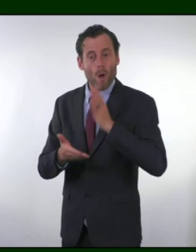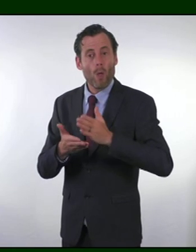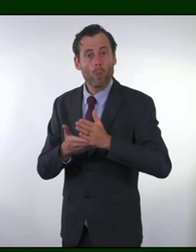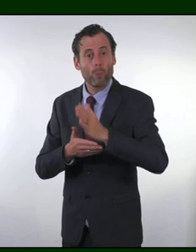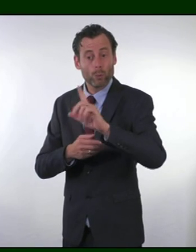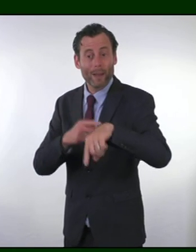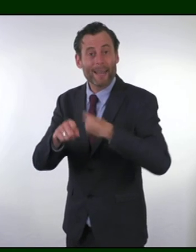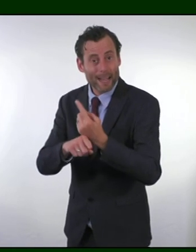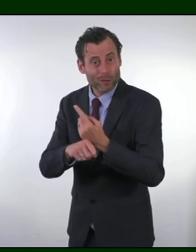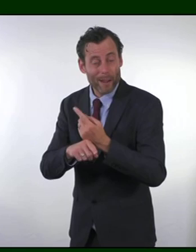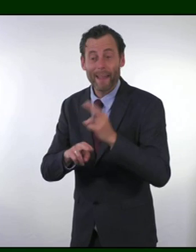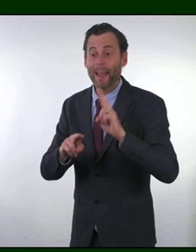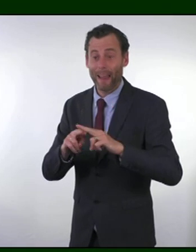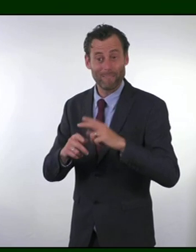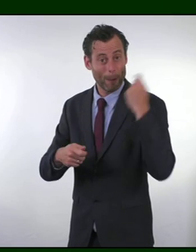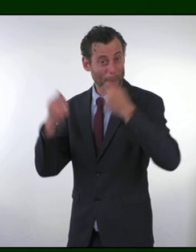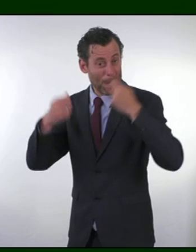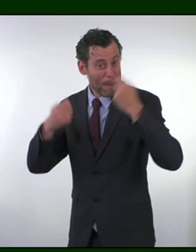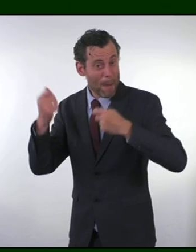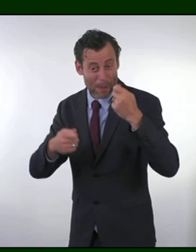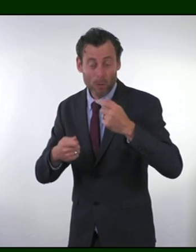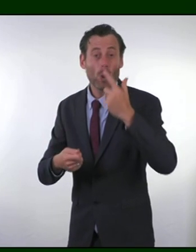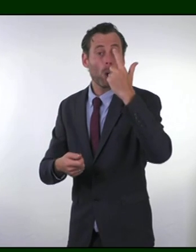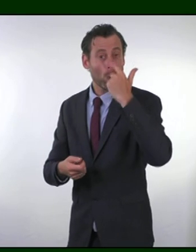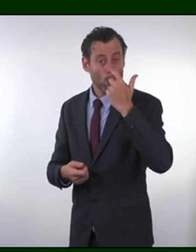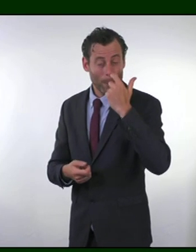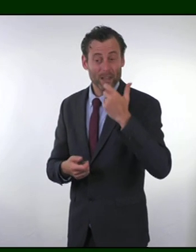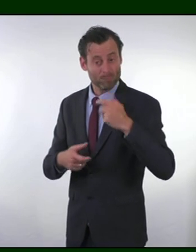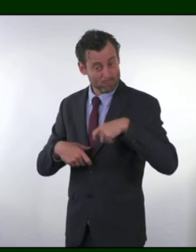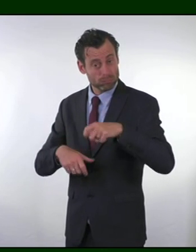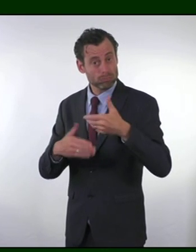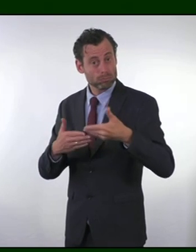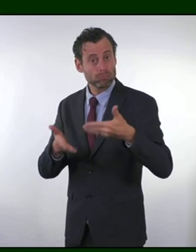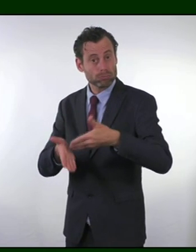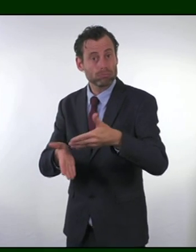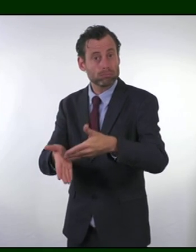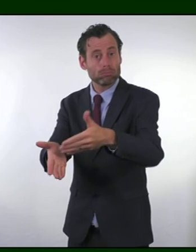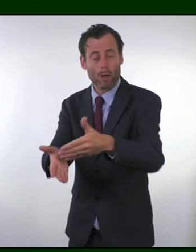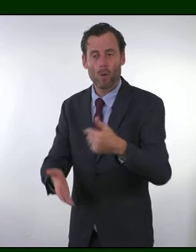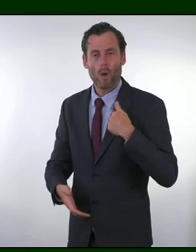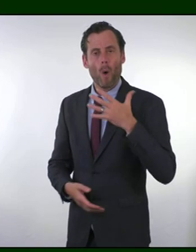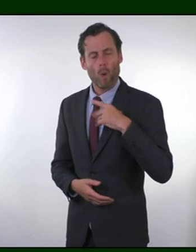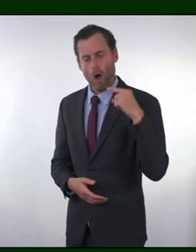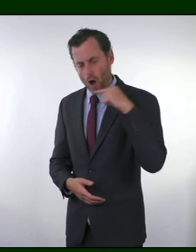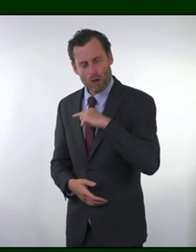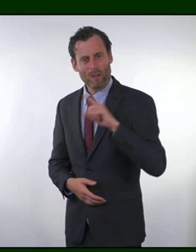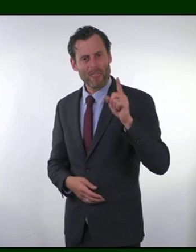Hopefully, if it is popular, we can get as many as hundreds of thousands of young people on to the kick-start programme.